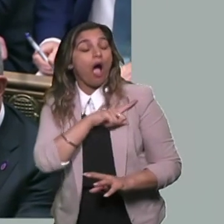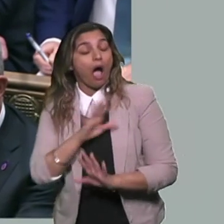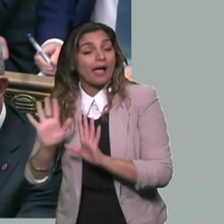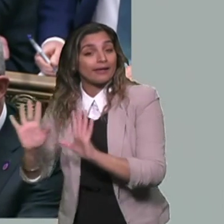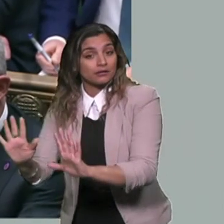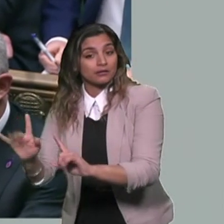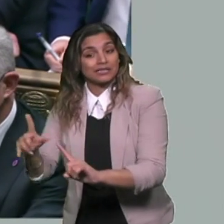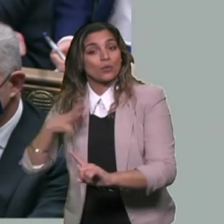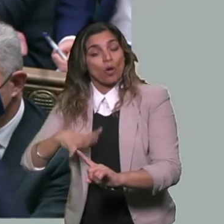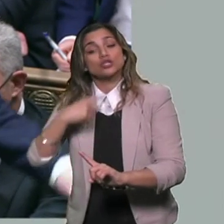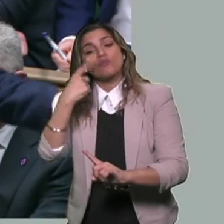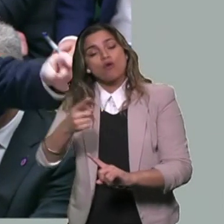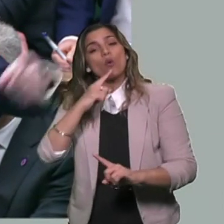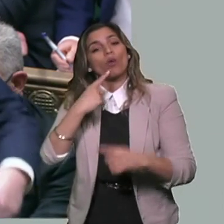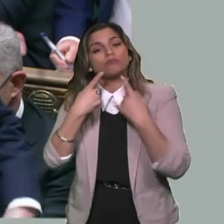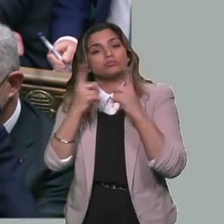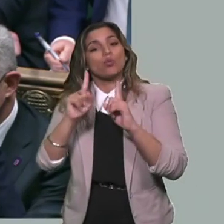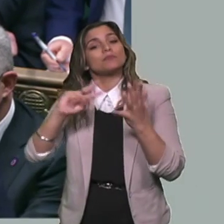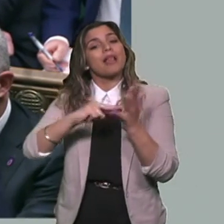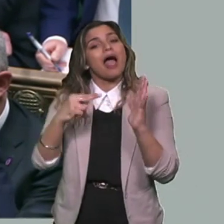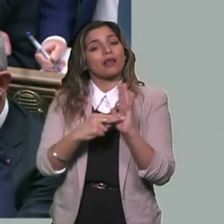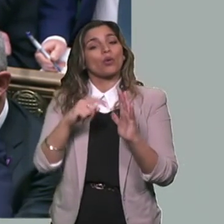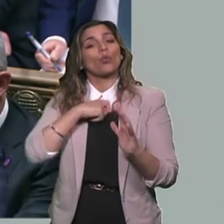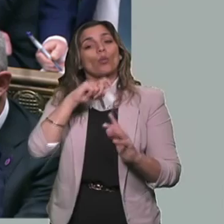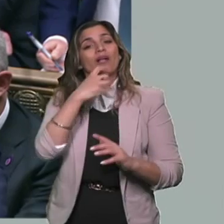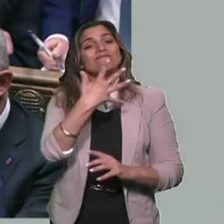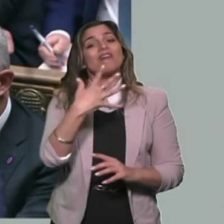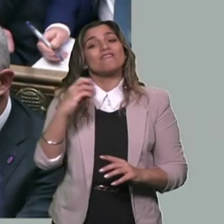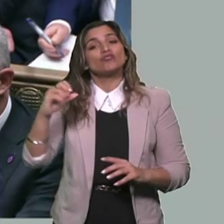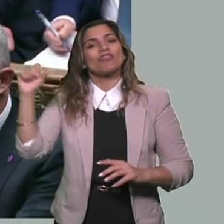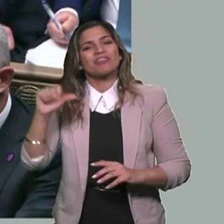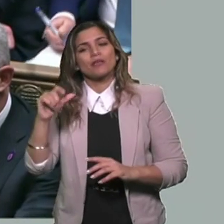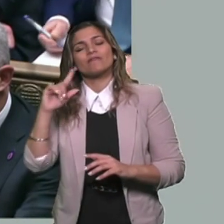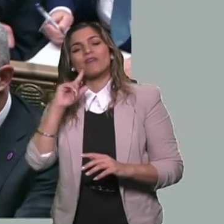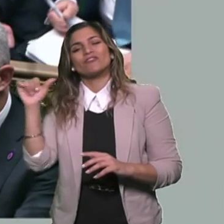We are launching a plan tomorrow to get half a million people off welfare and into work.